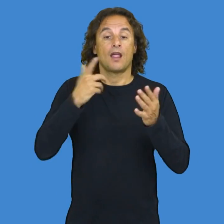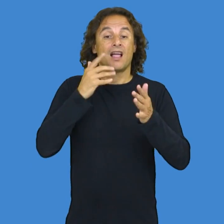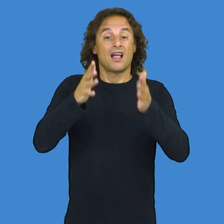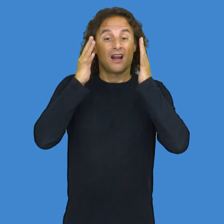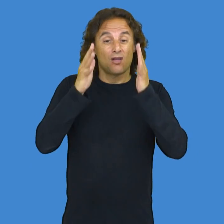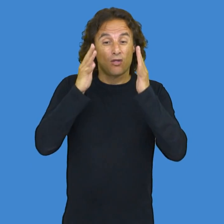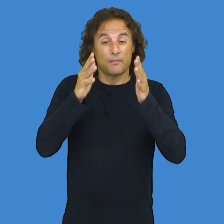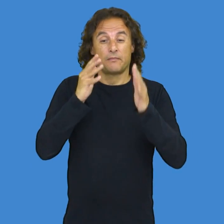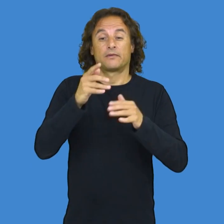aconsejar